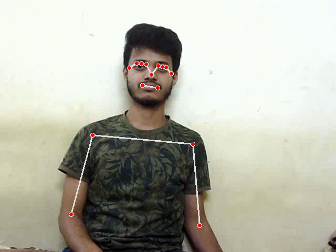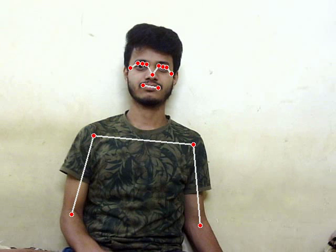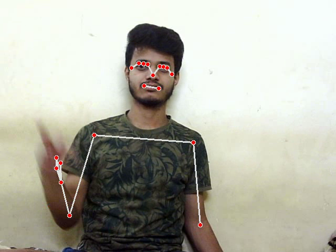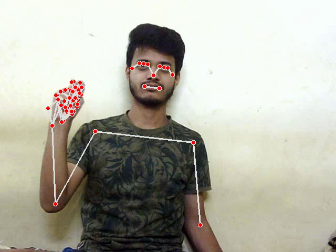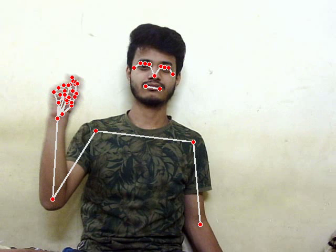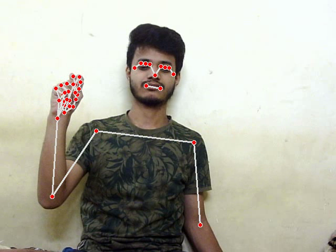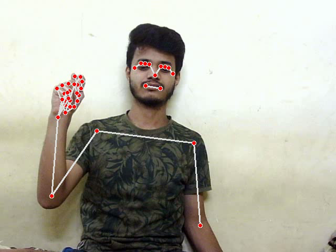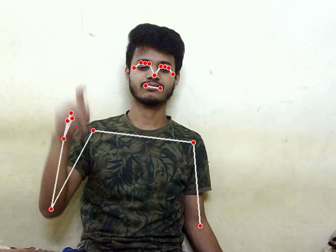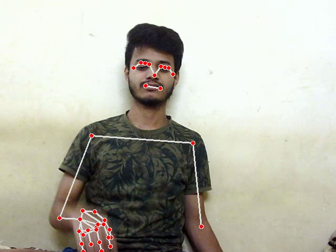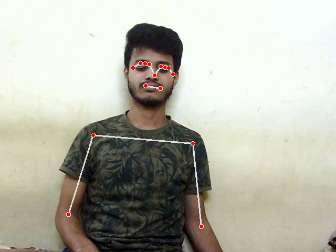bathroom